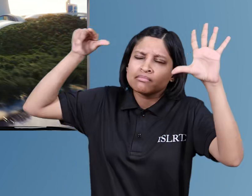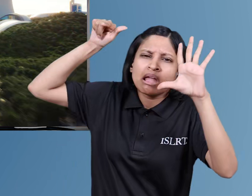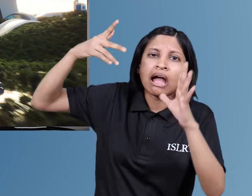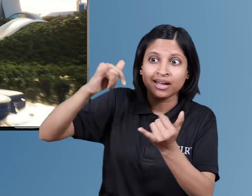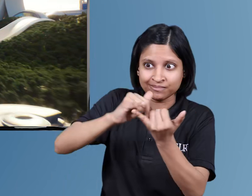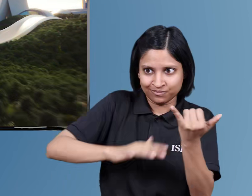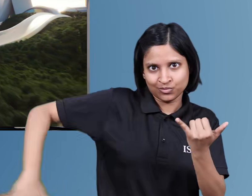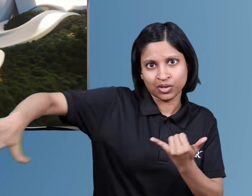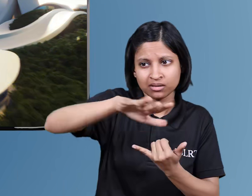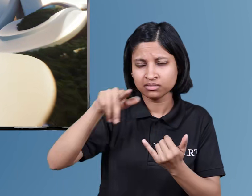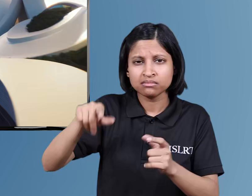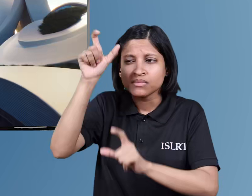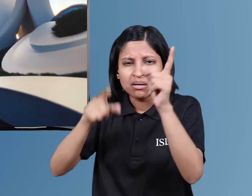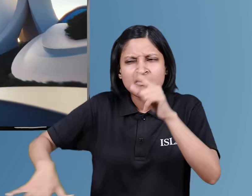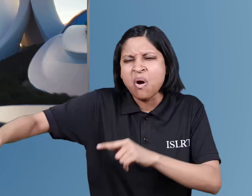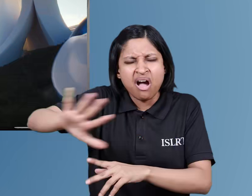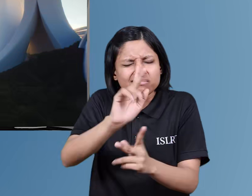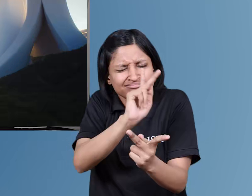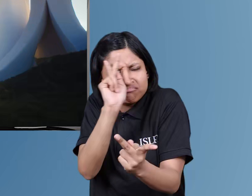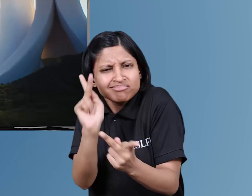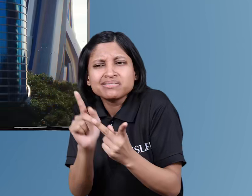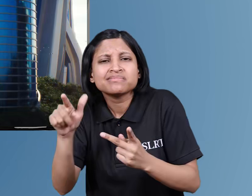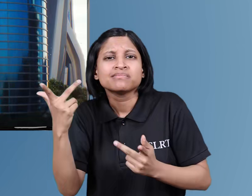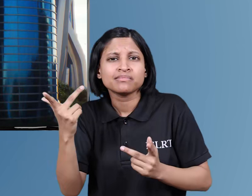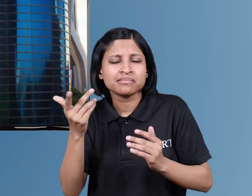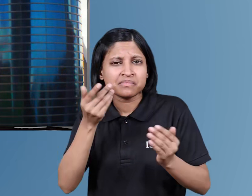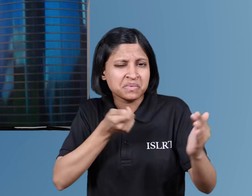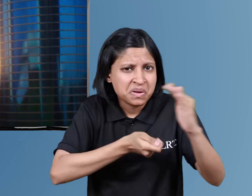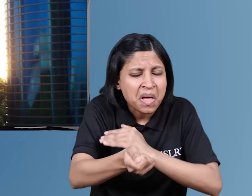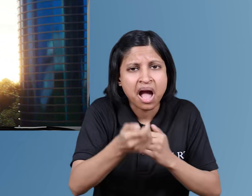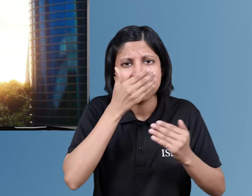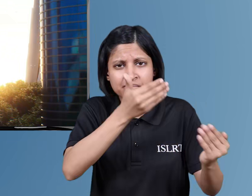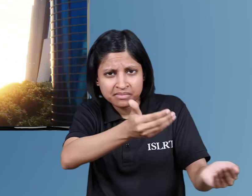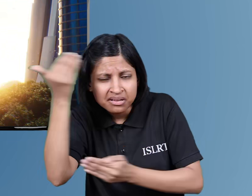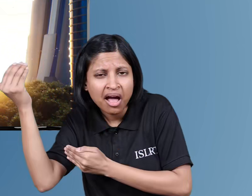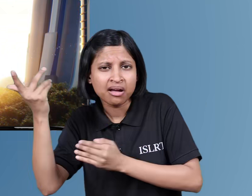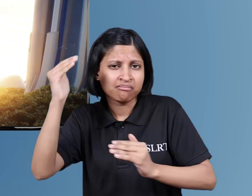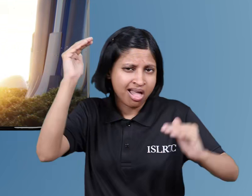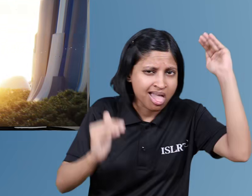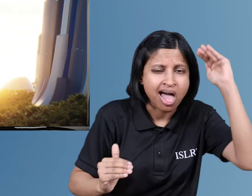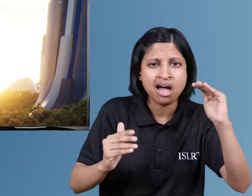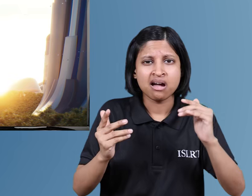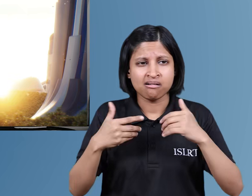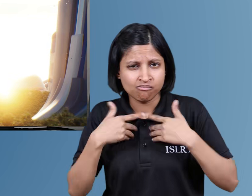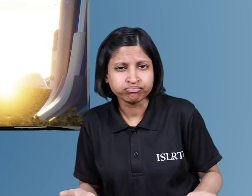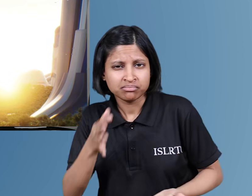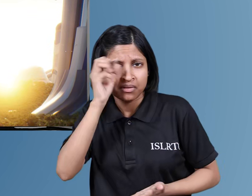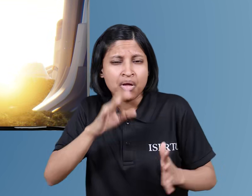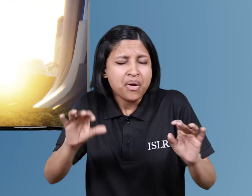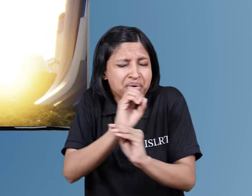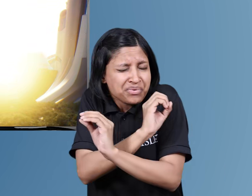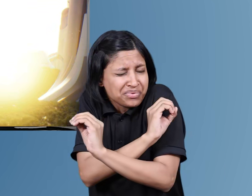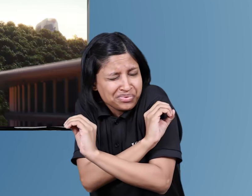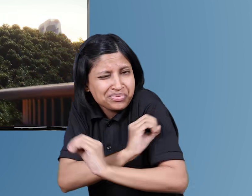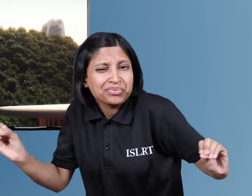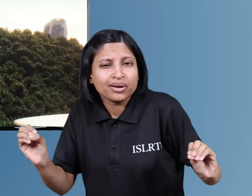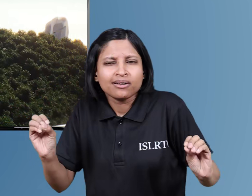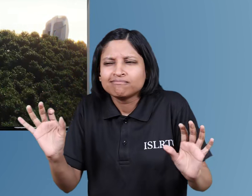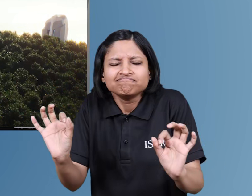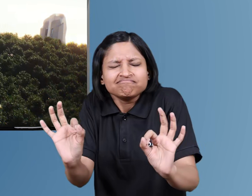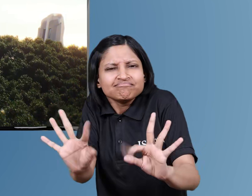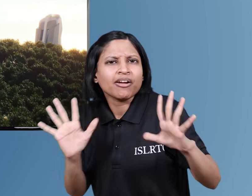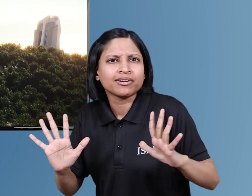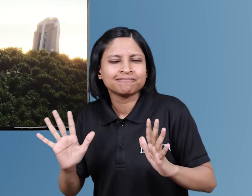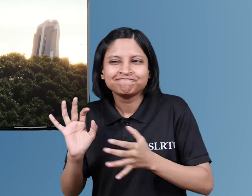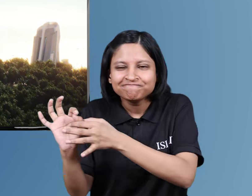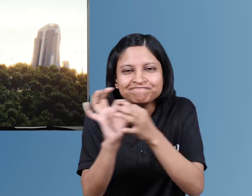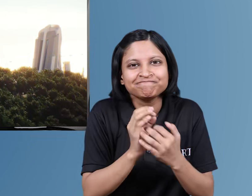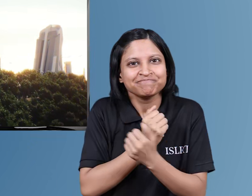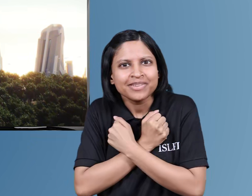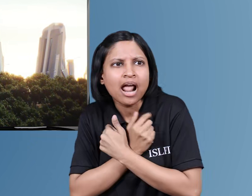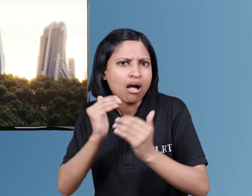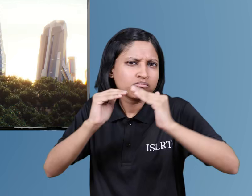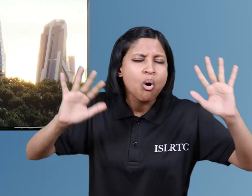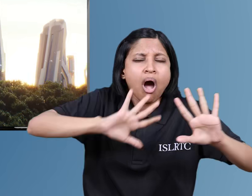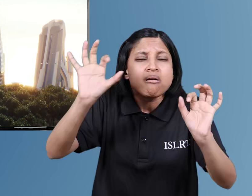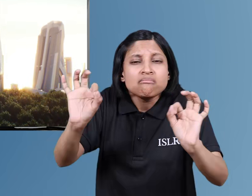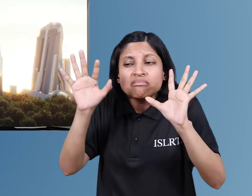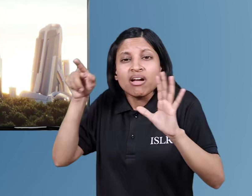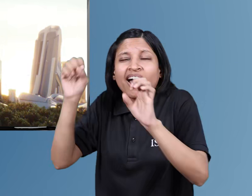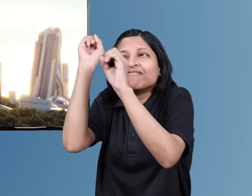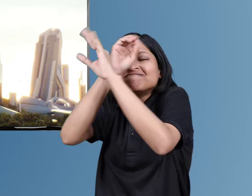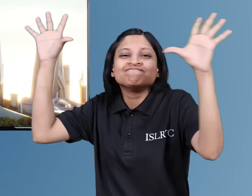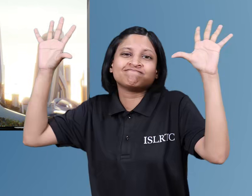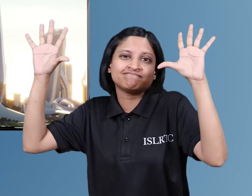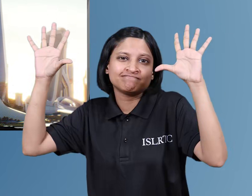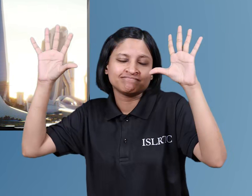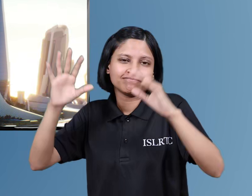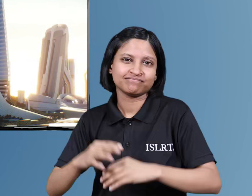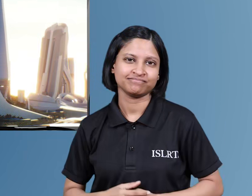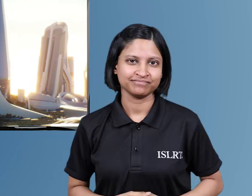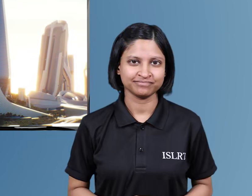A utopia is an imagined perfect society, free from crime, inequality, and selfishness. It is a place where everyone lives in unity, love and harmony, and where everything is ideal.